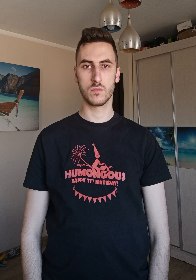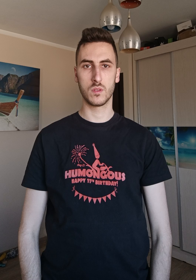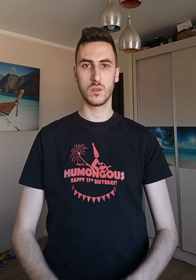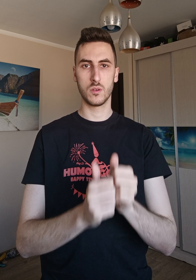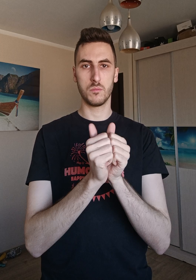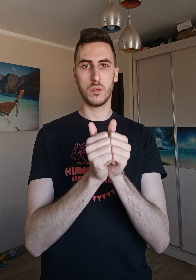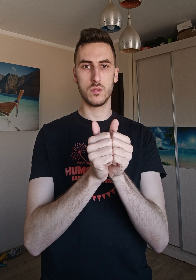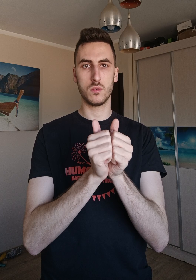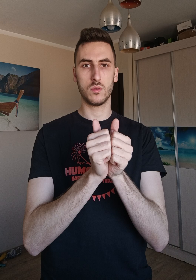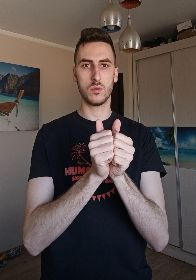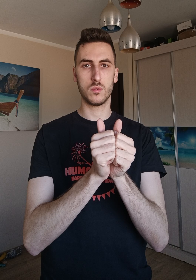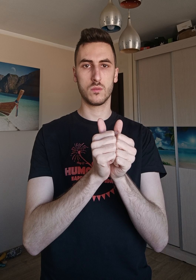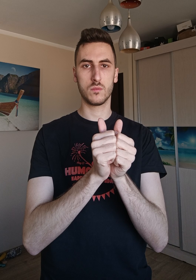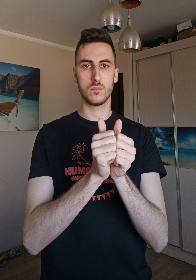חבר ה